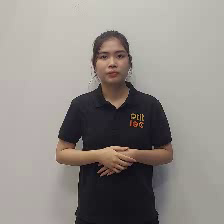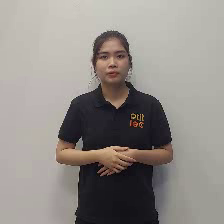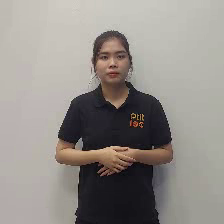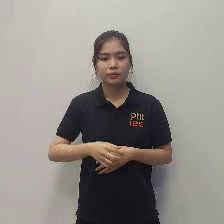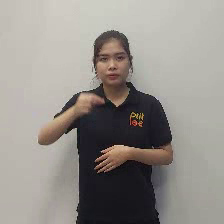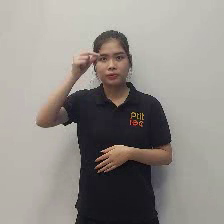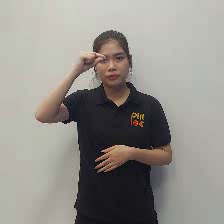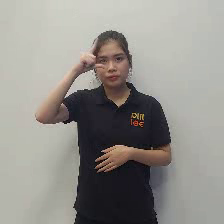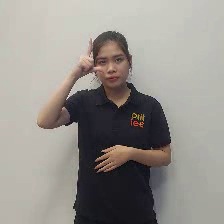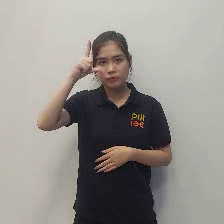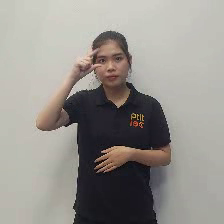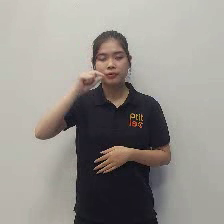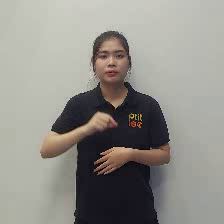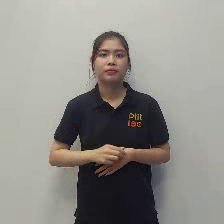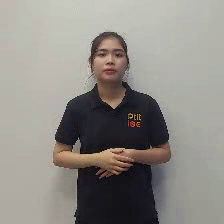Thức dậy